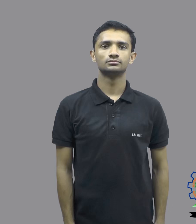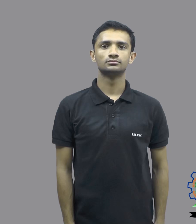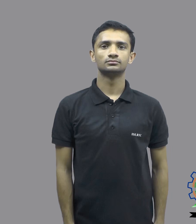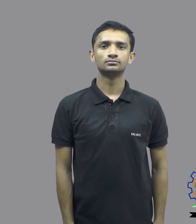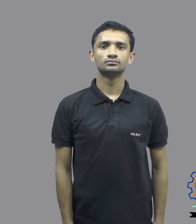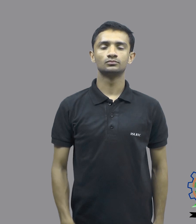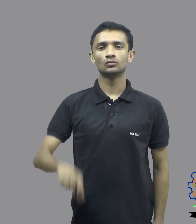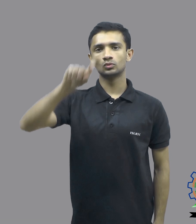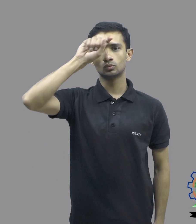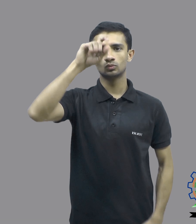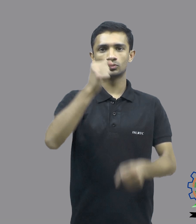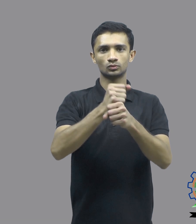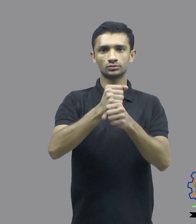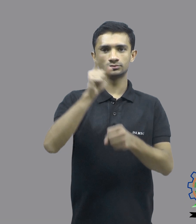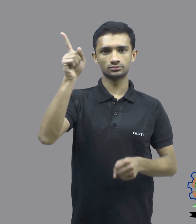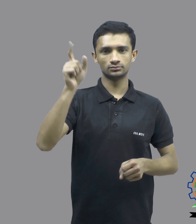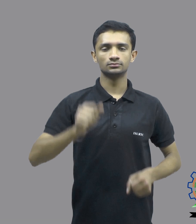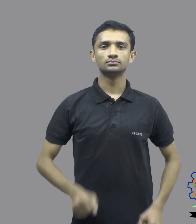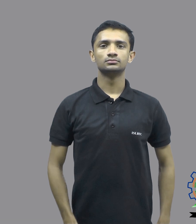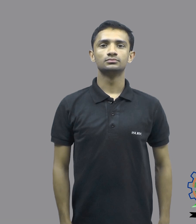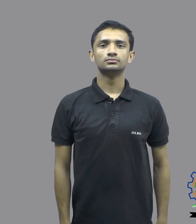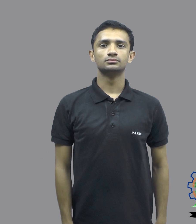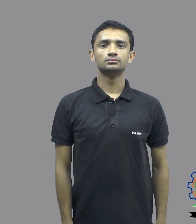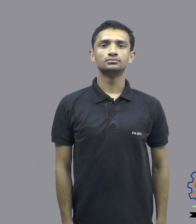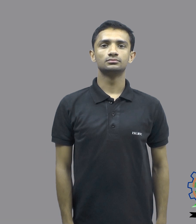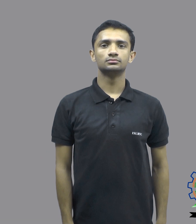Gujarat